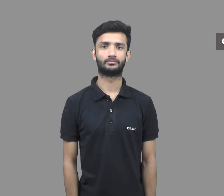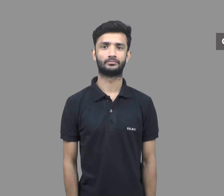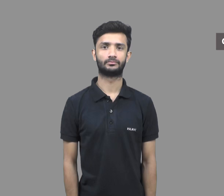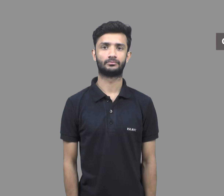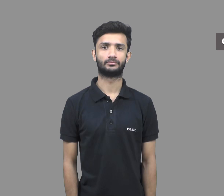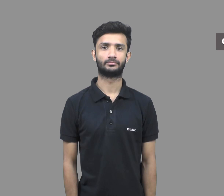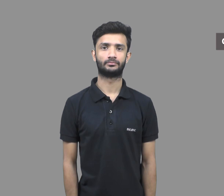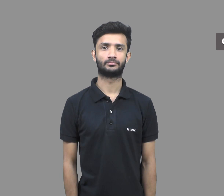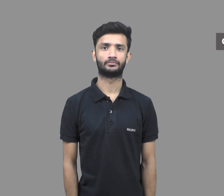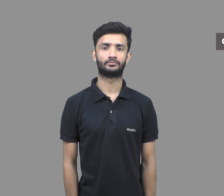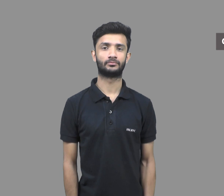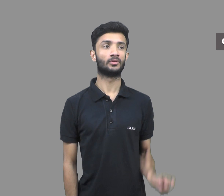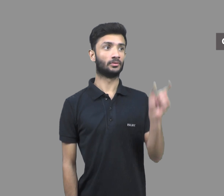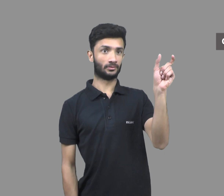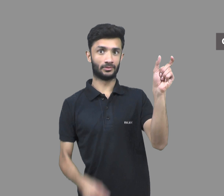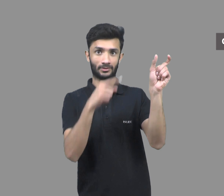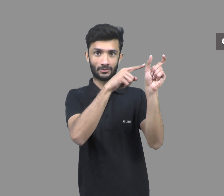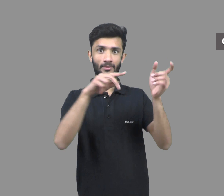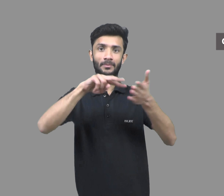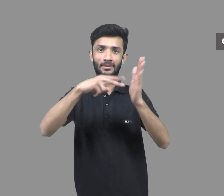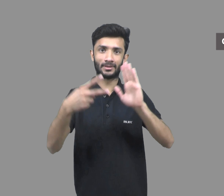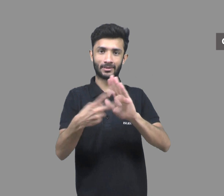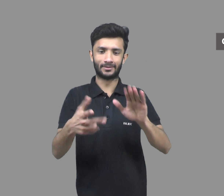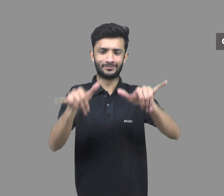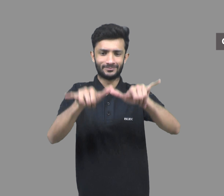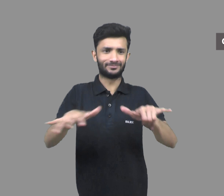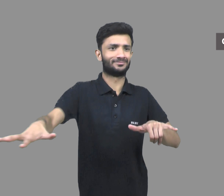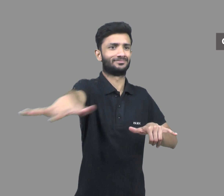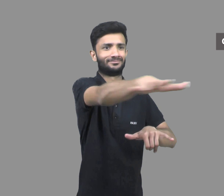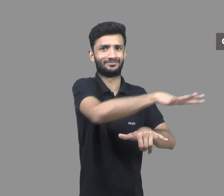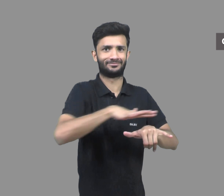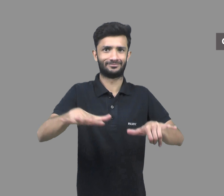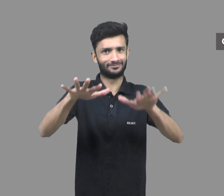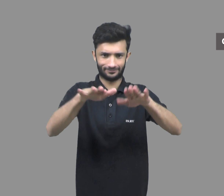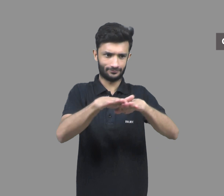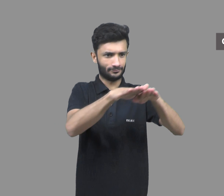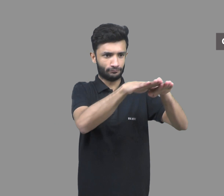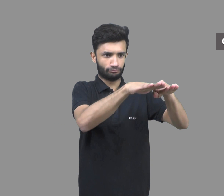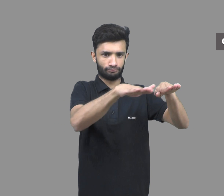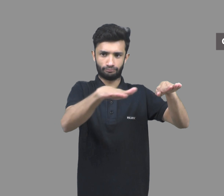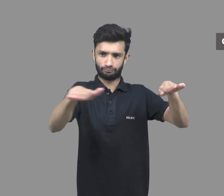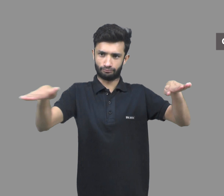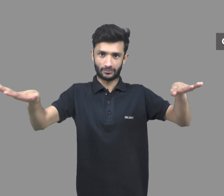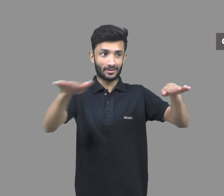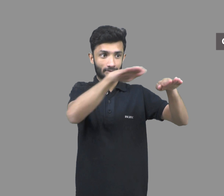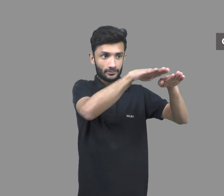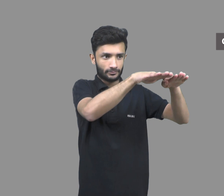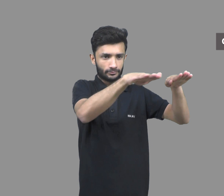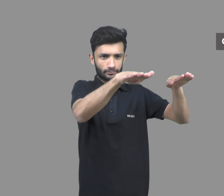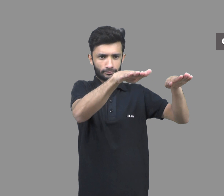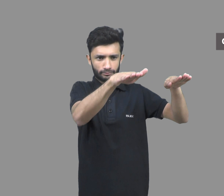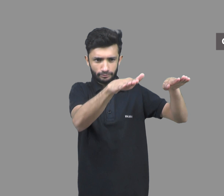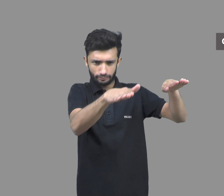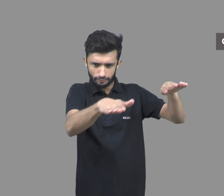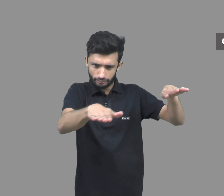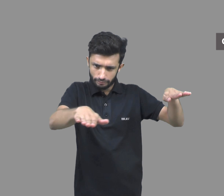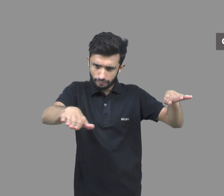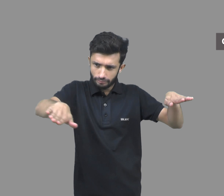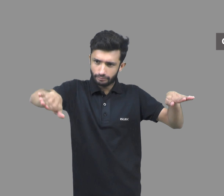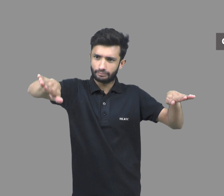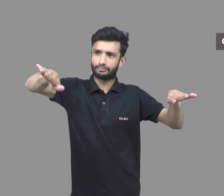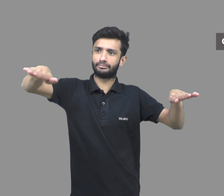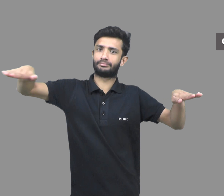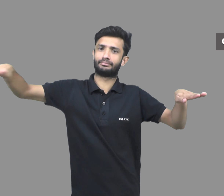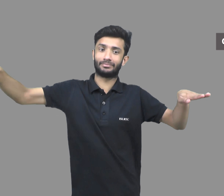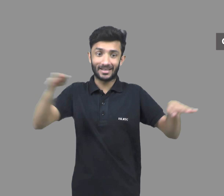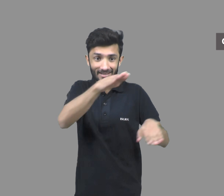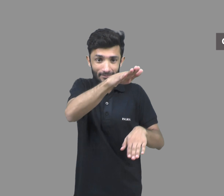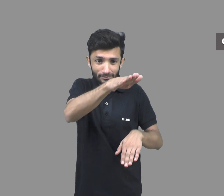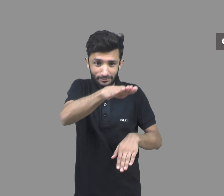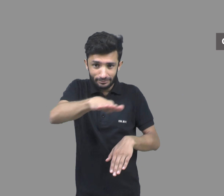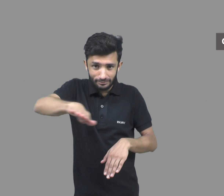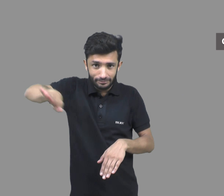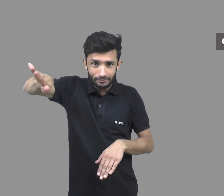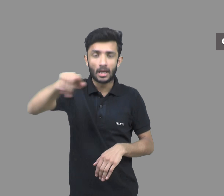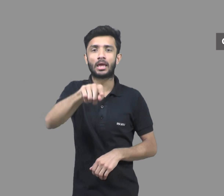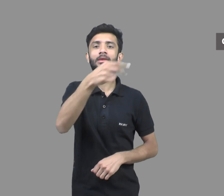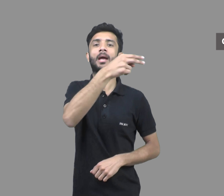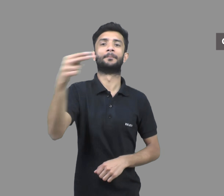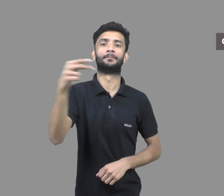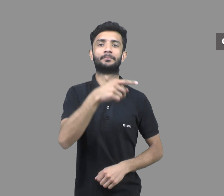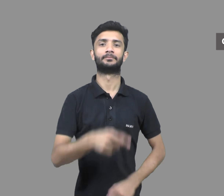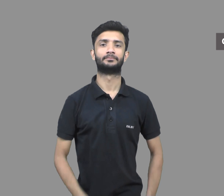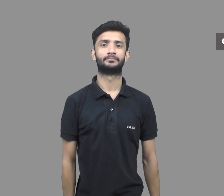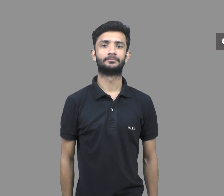Depression (Geology)